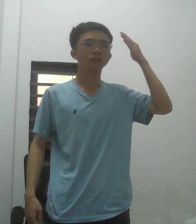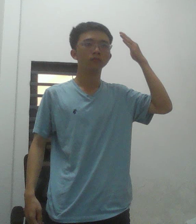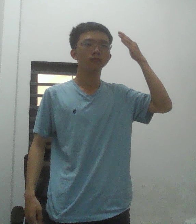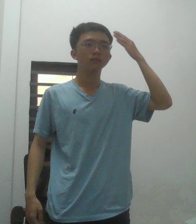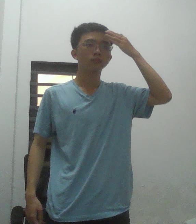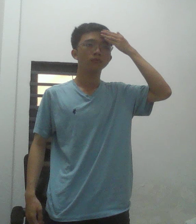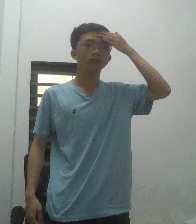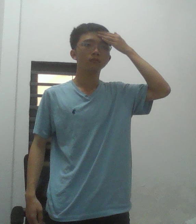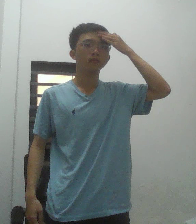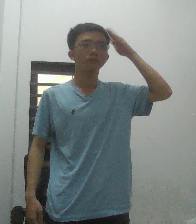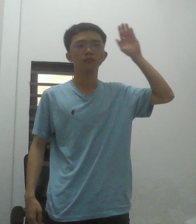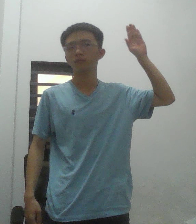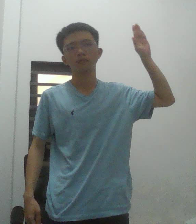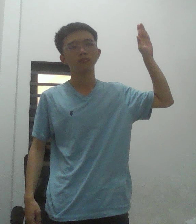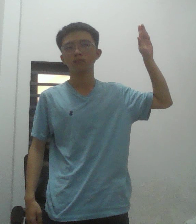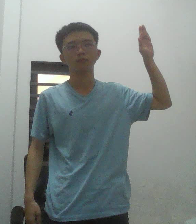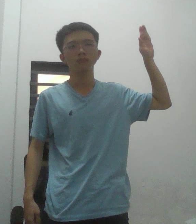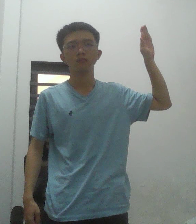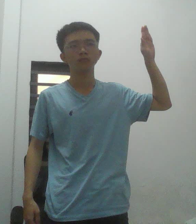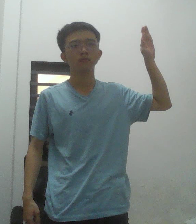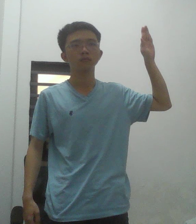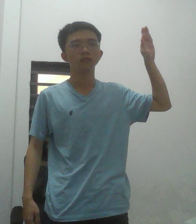khong biet